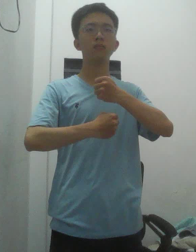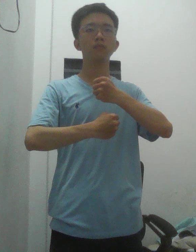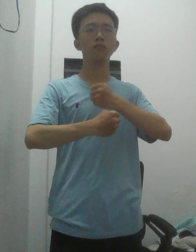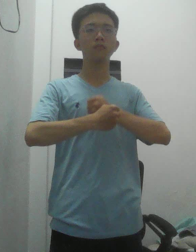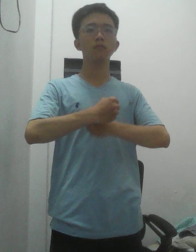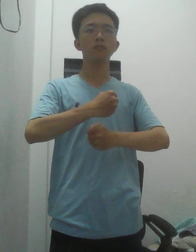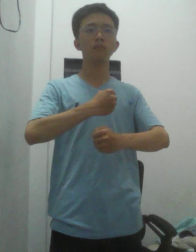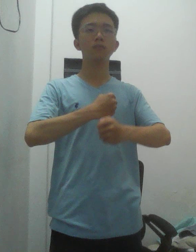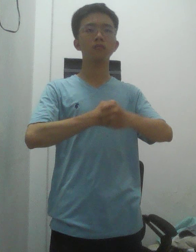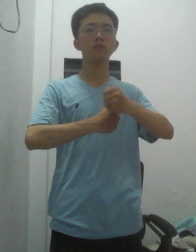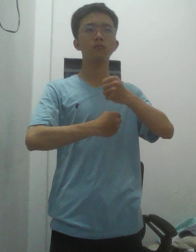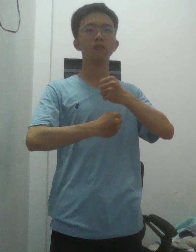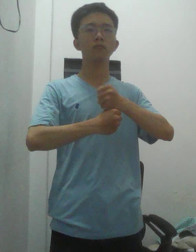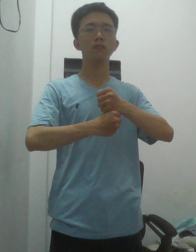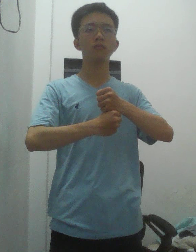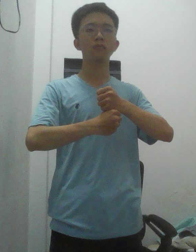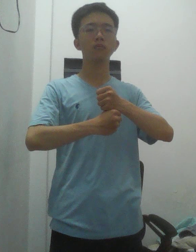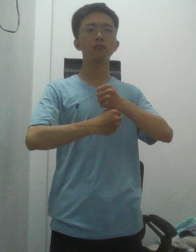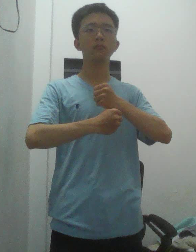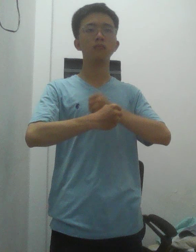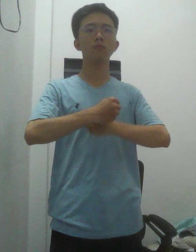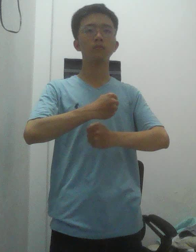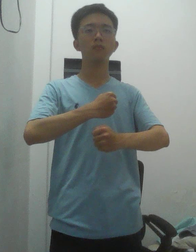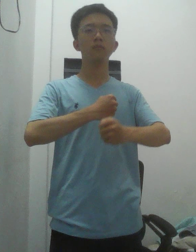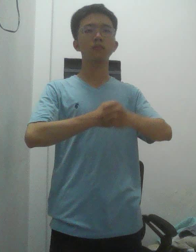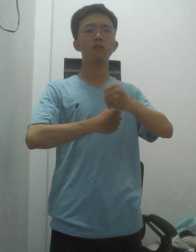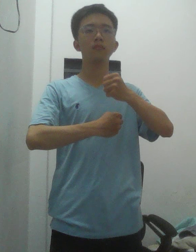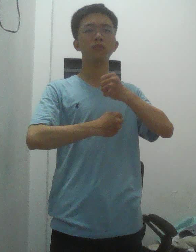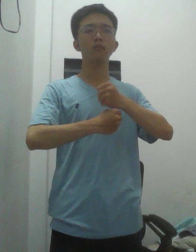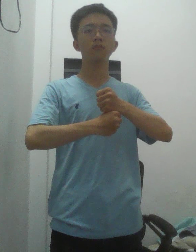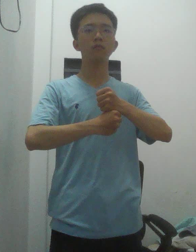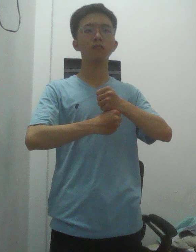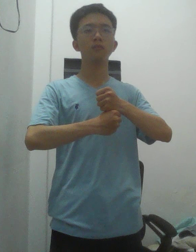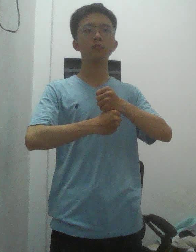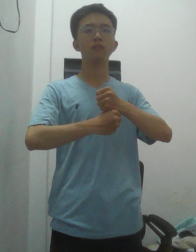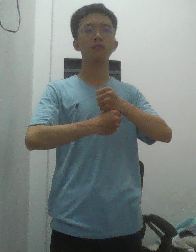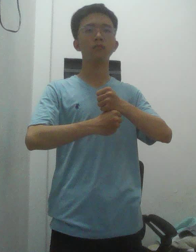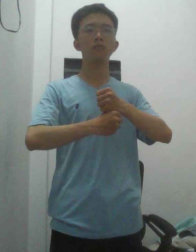quanh nam